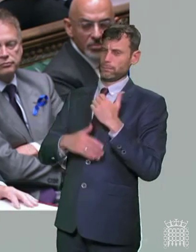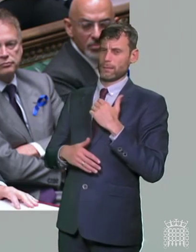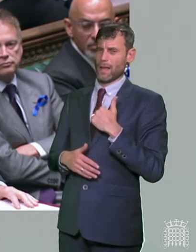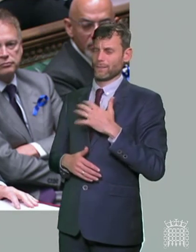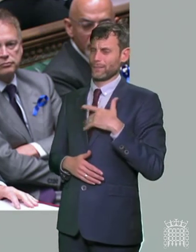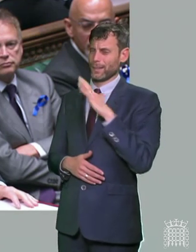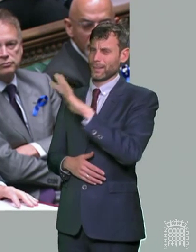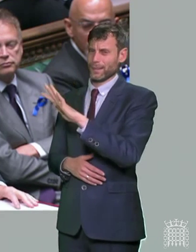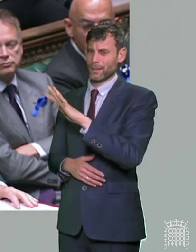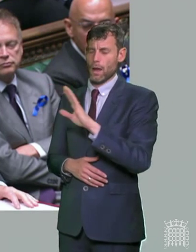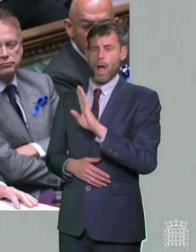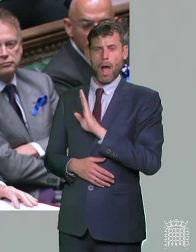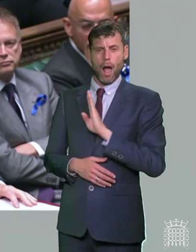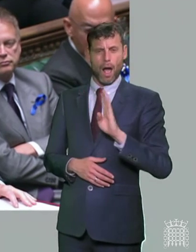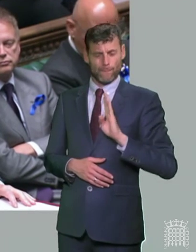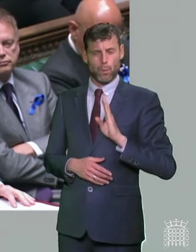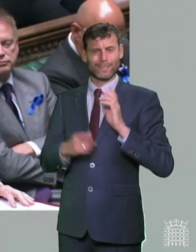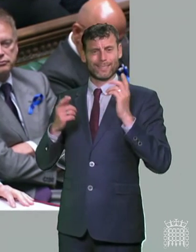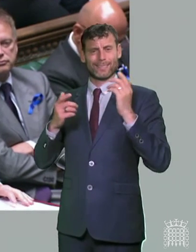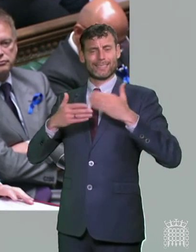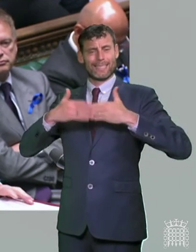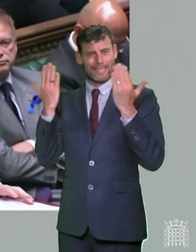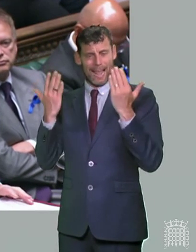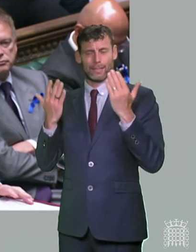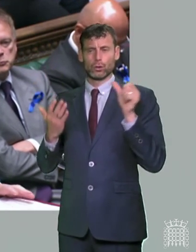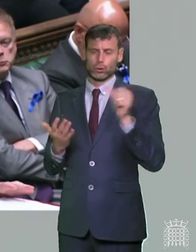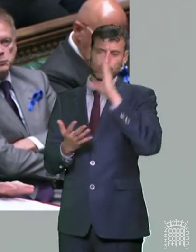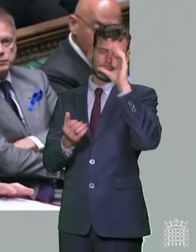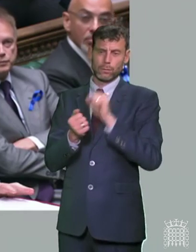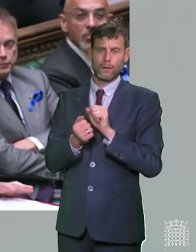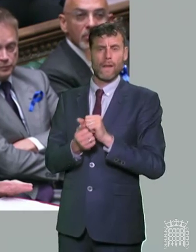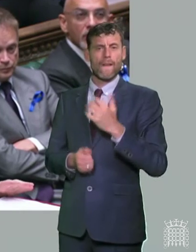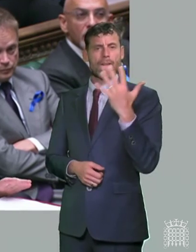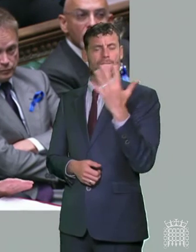On Armed Forces Day, we should celebrate Op Pitting, which brought 15,000 out.